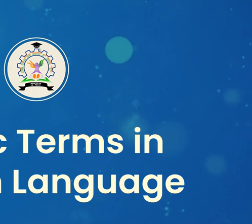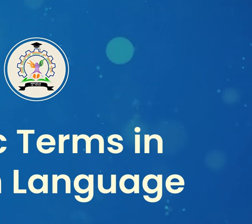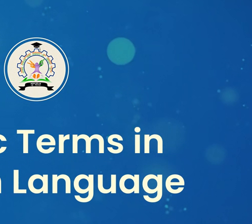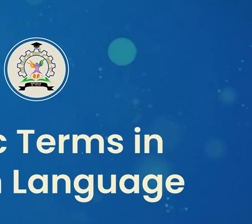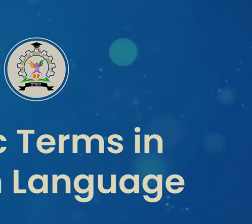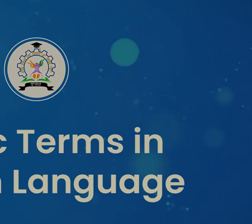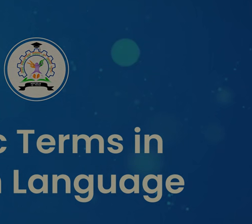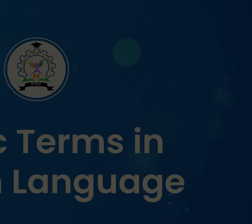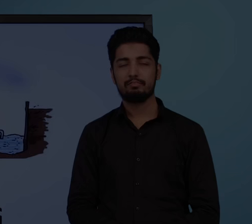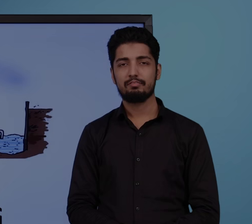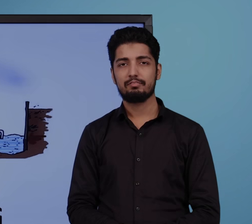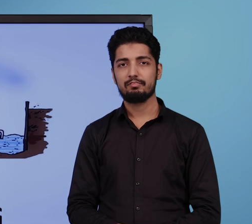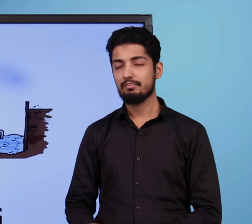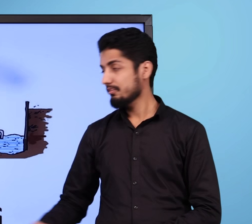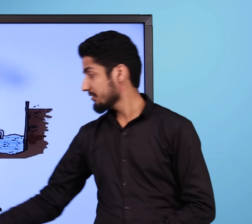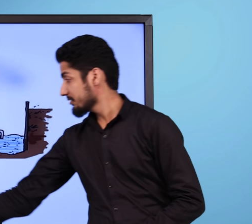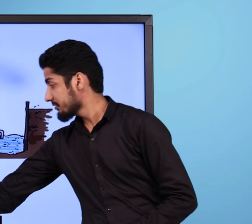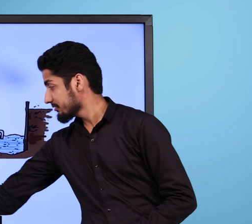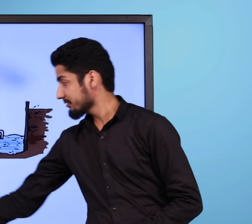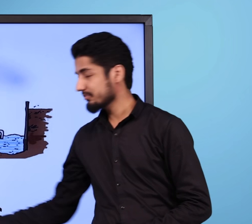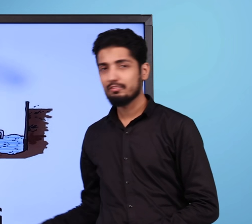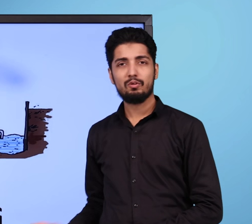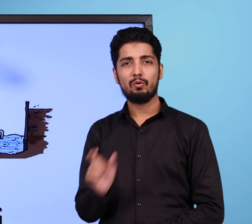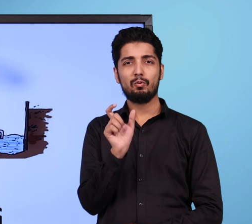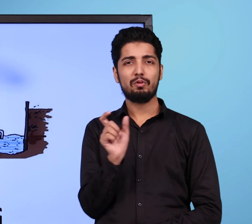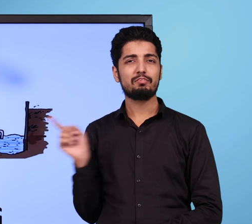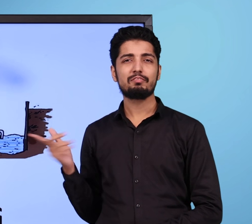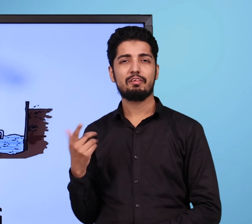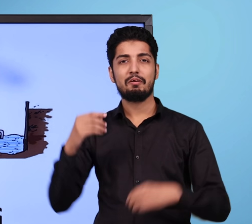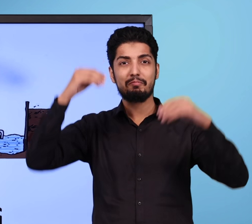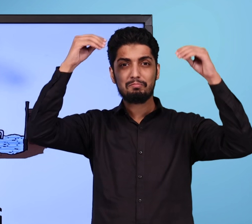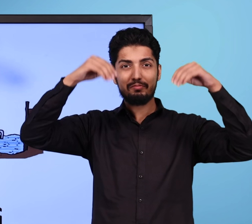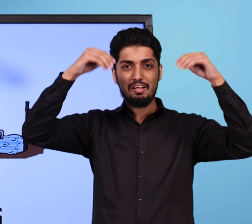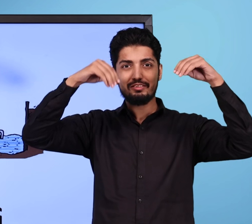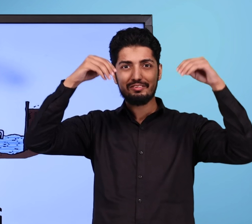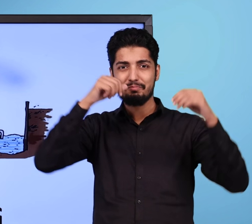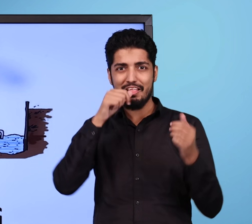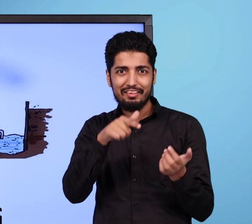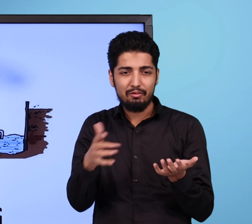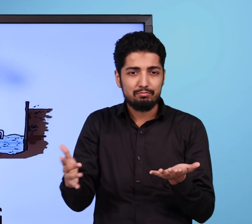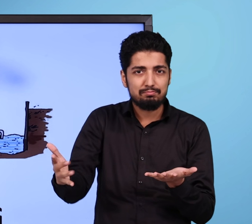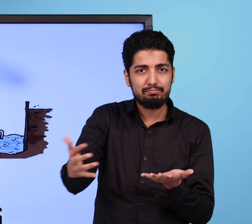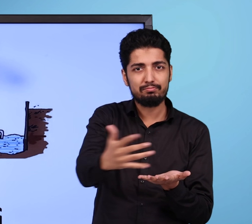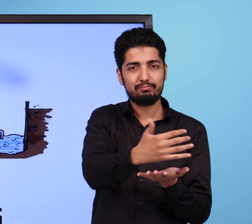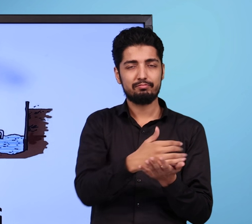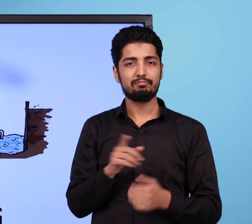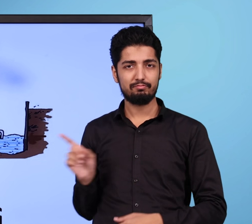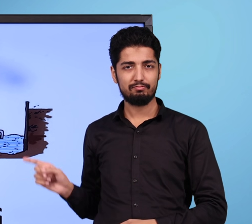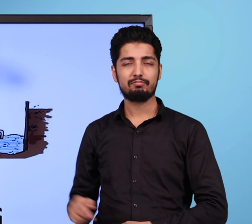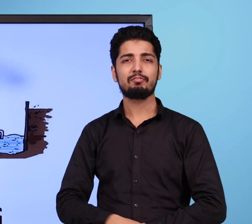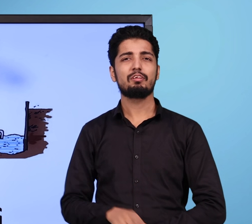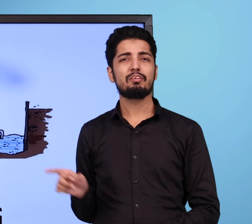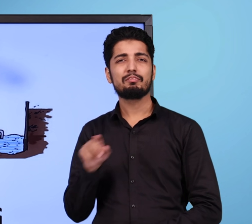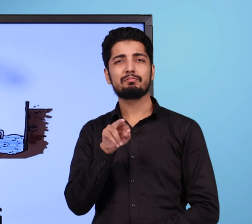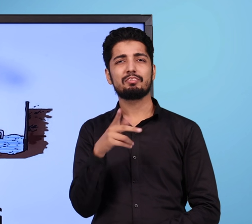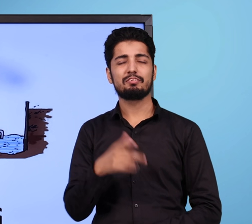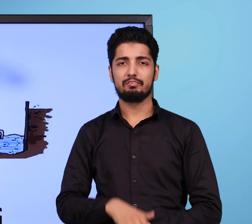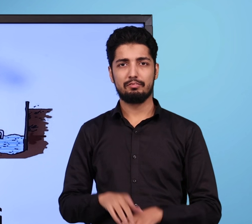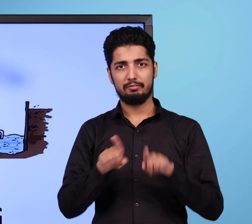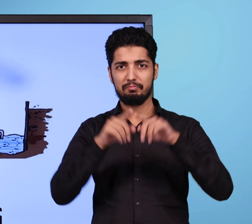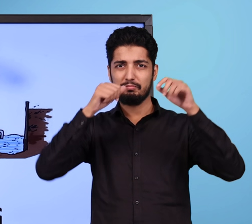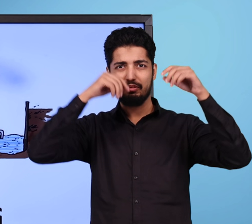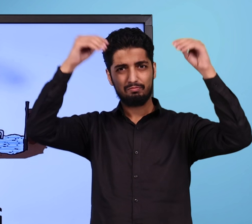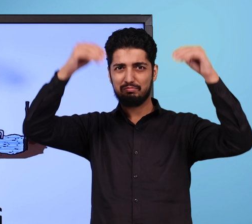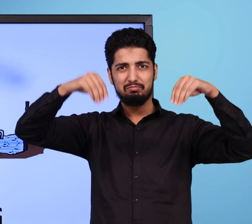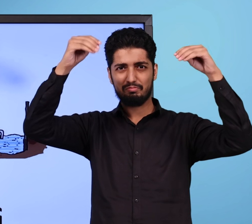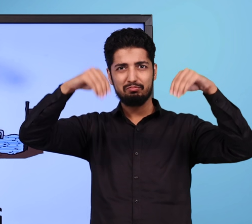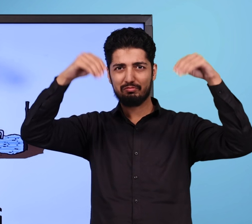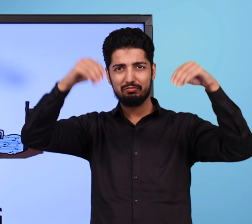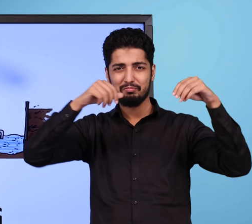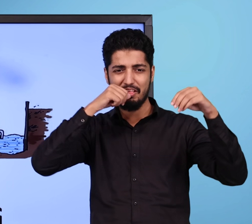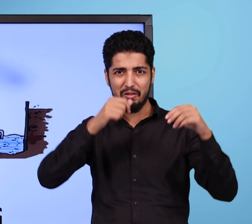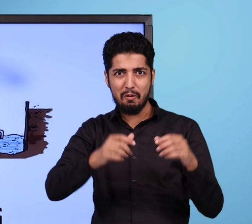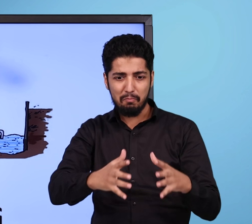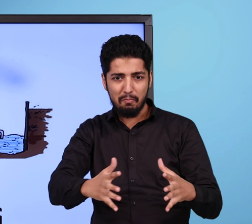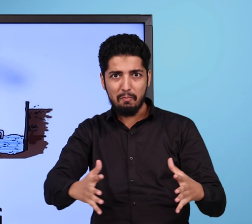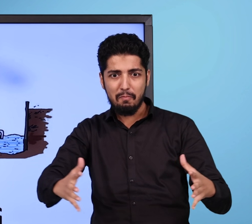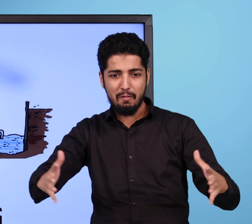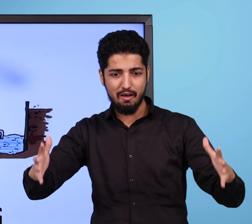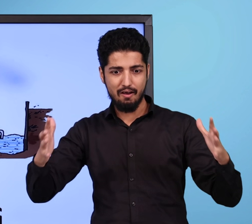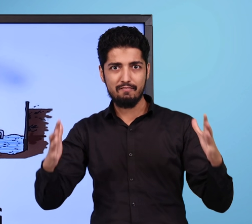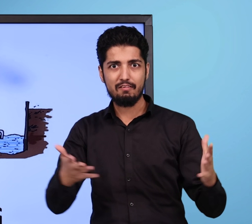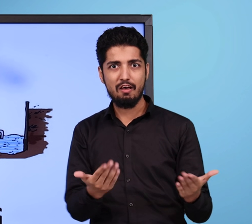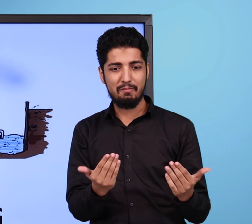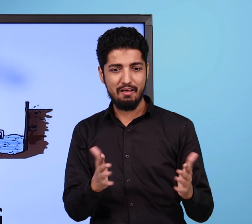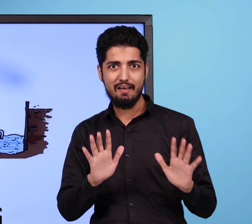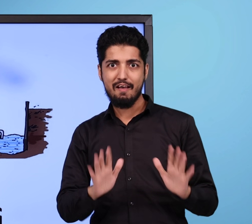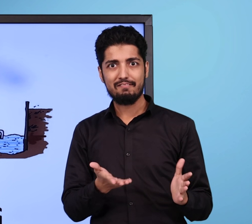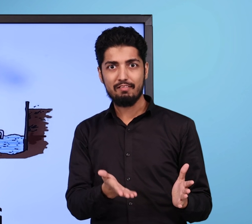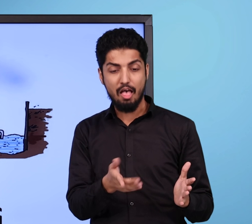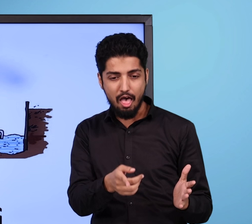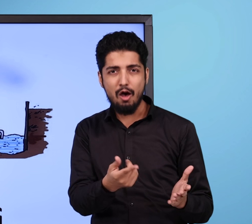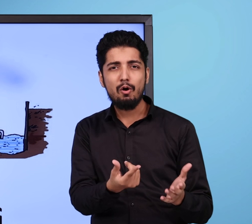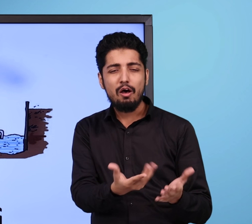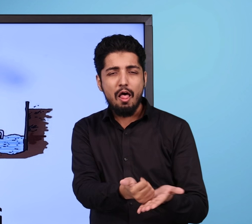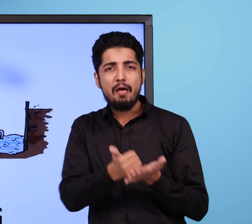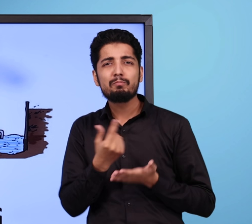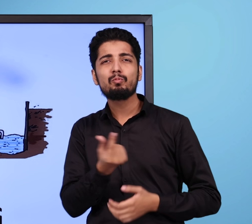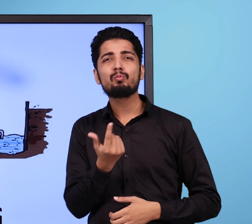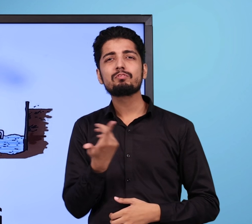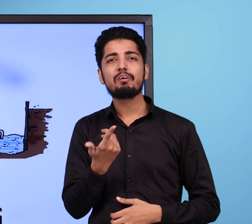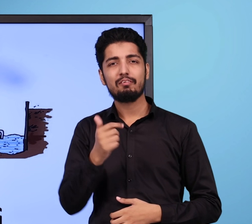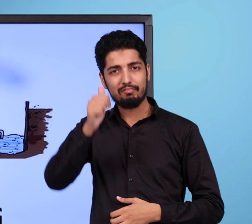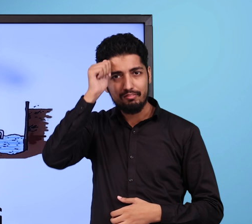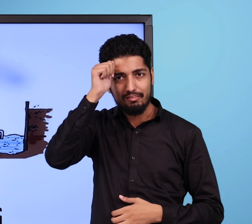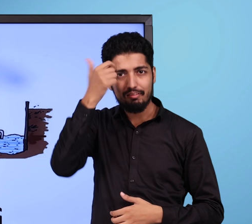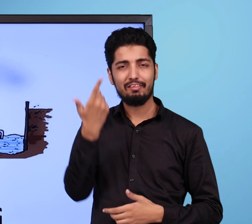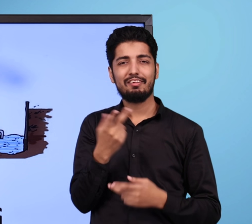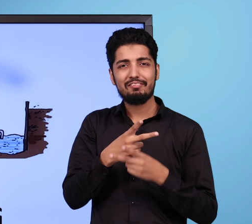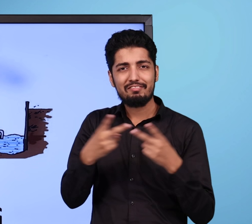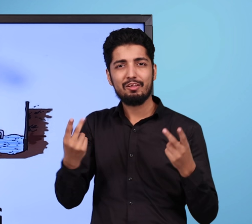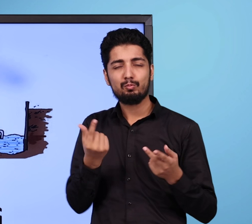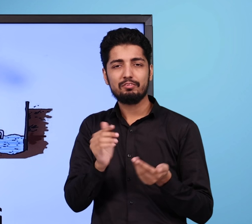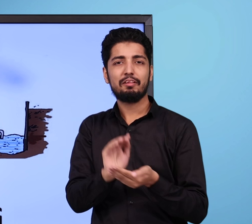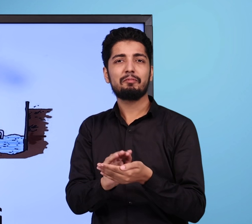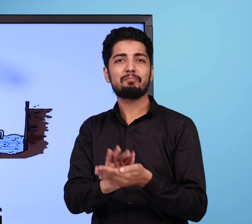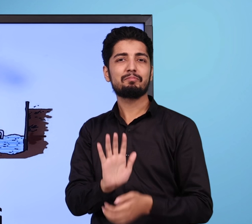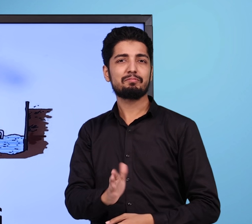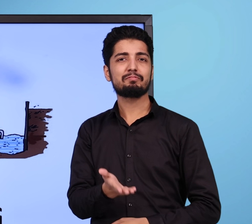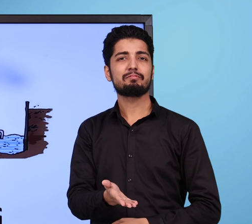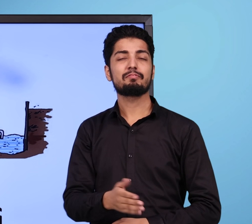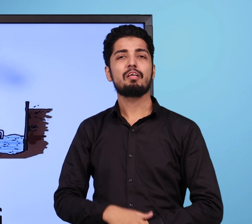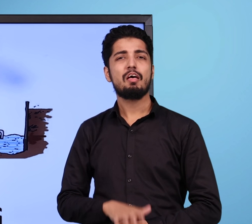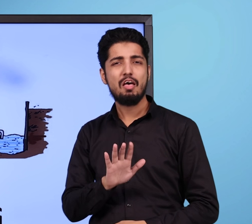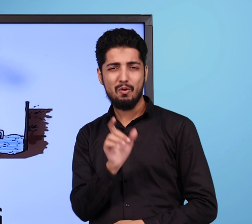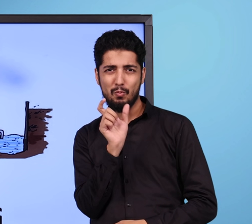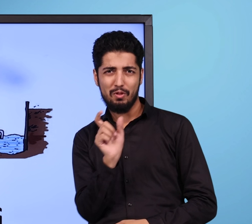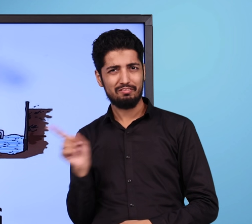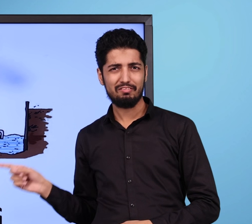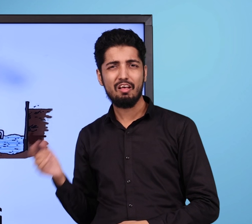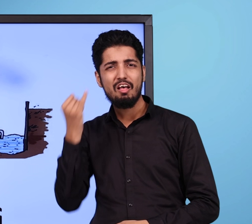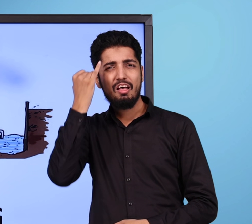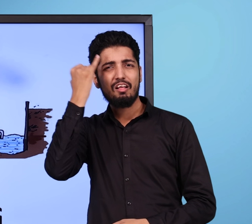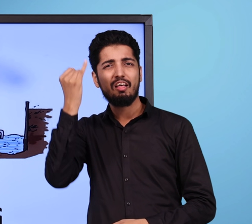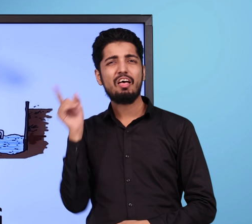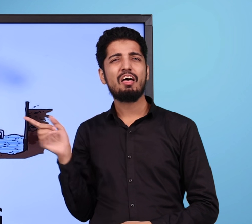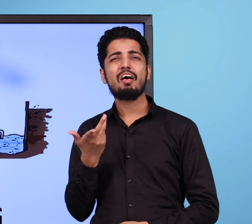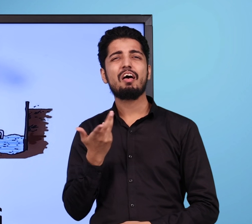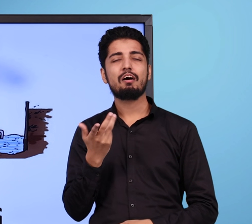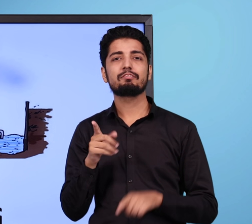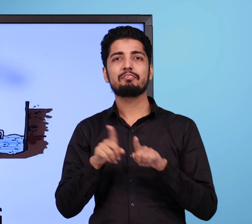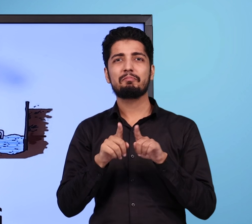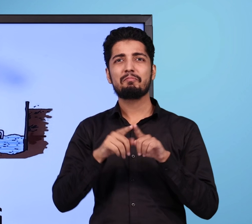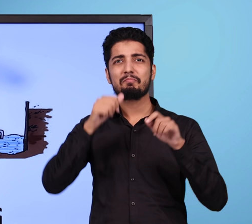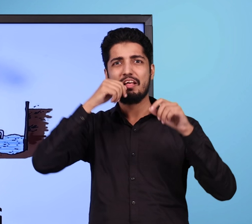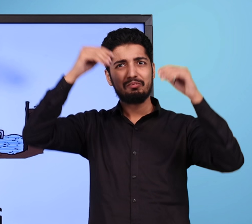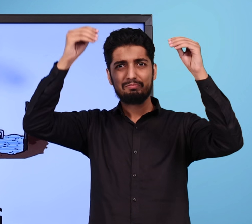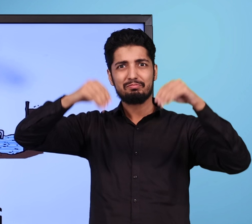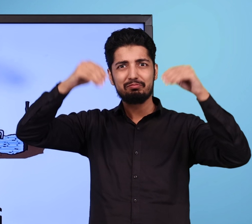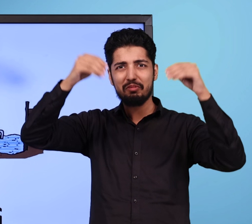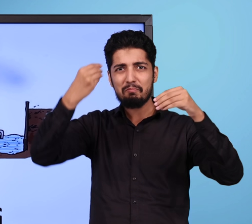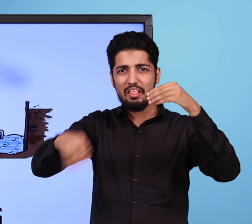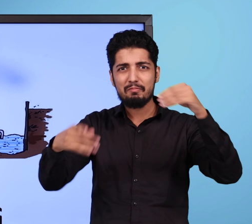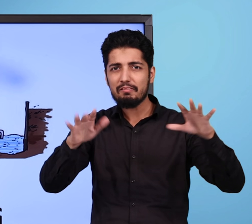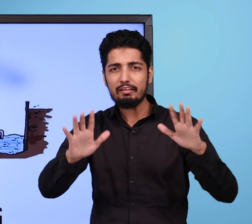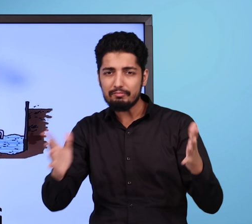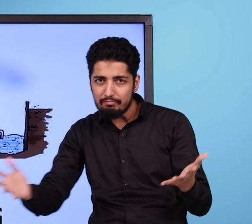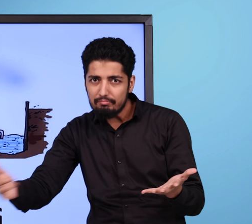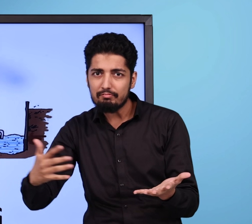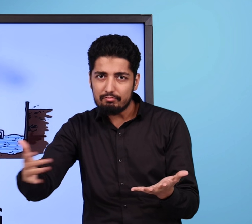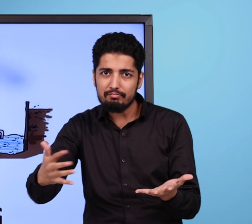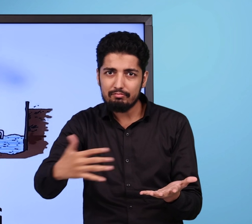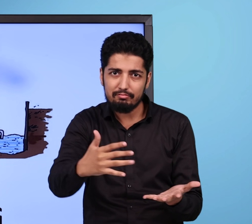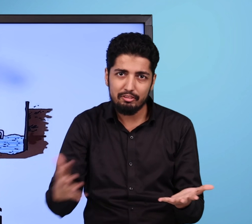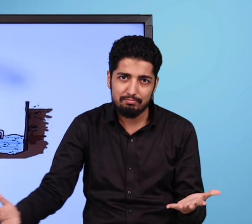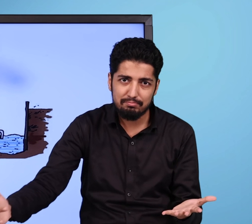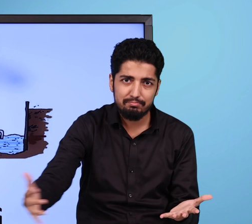Rainwater Harvesting This sign means rainwater harvesting. It refers to collecting rainwater and storing it for later use. This helps increase the availability of water. The basic idea behind rainwater harvesting is “Catch water where it falls”.